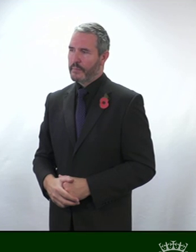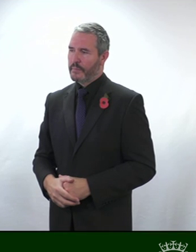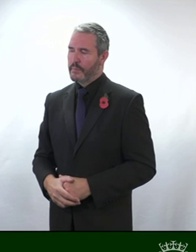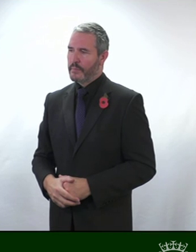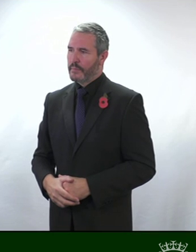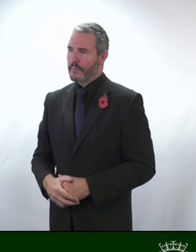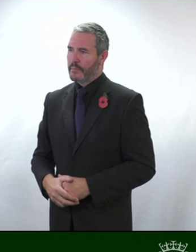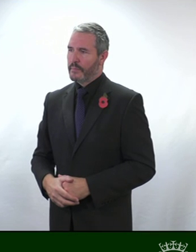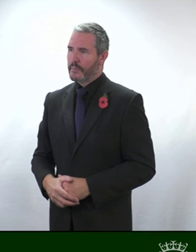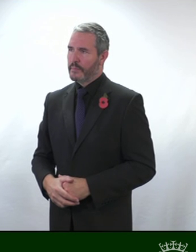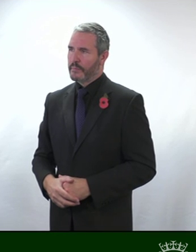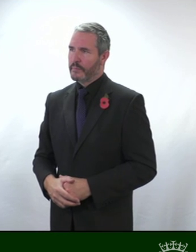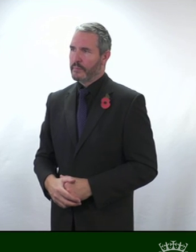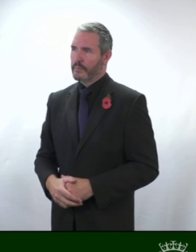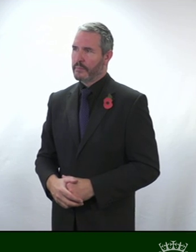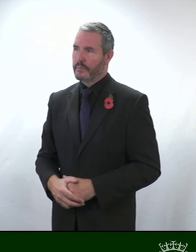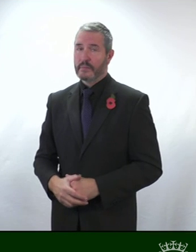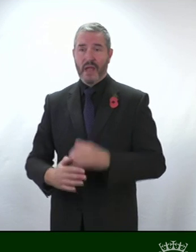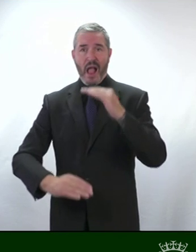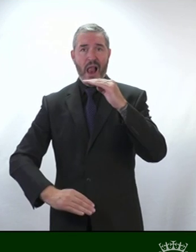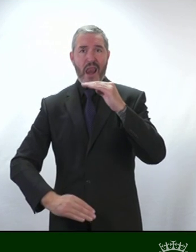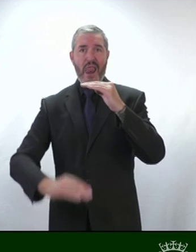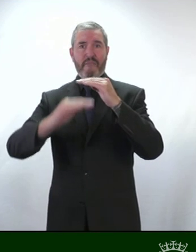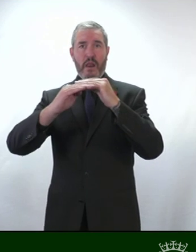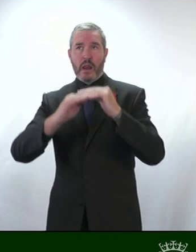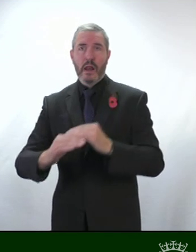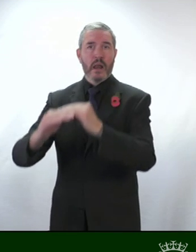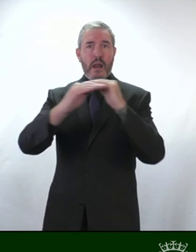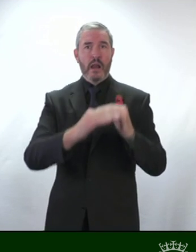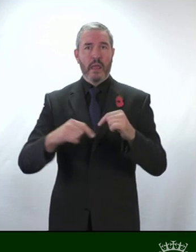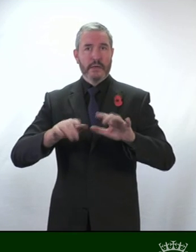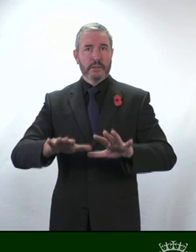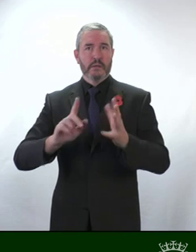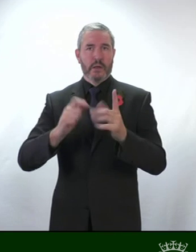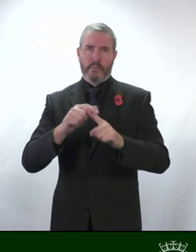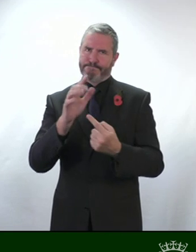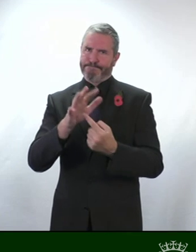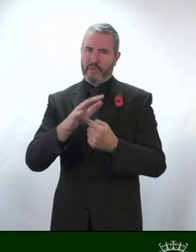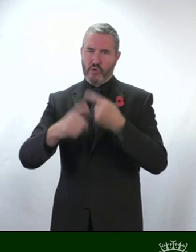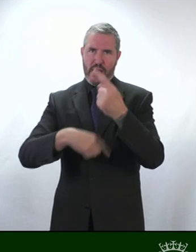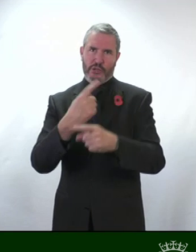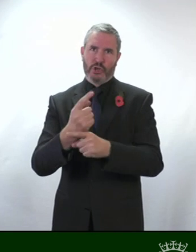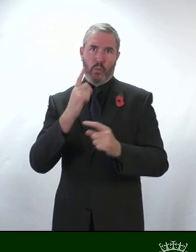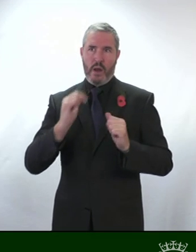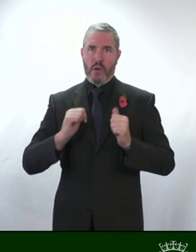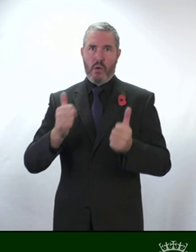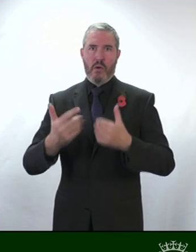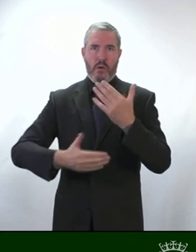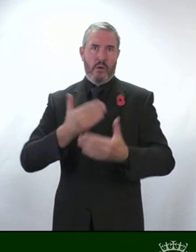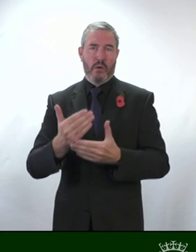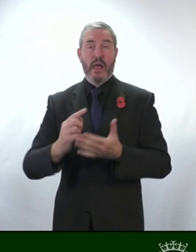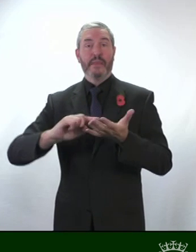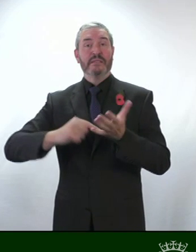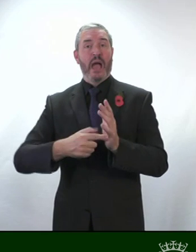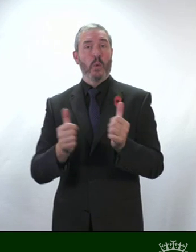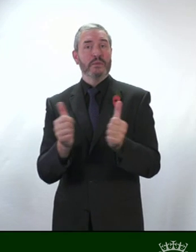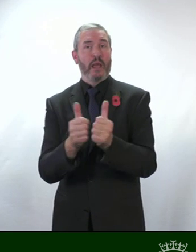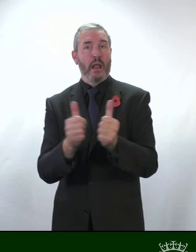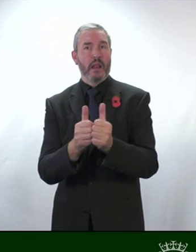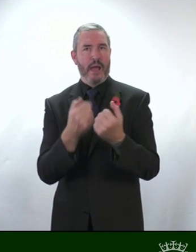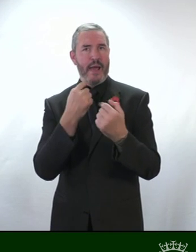Levelling up will matter more than ever as we emerge from the pandemic next year, and I was delighted to see the first town deals announced last week.